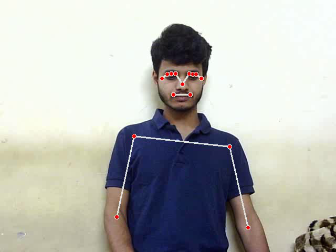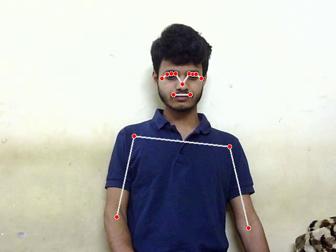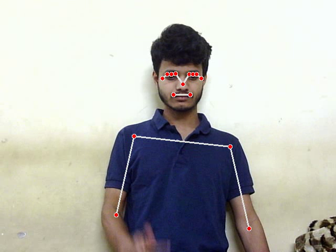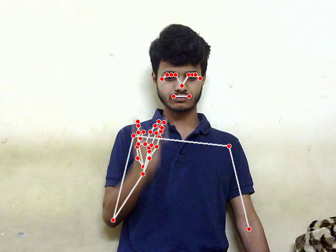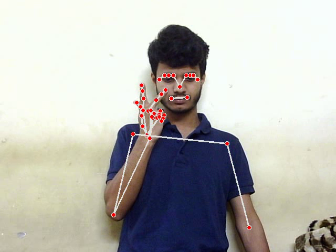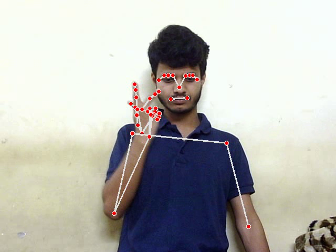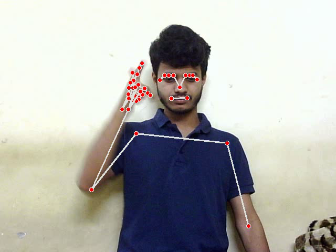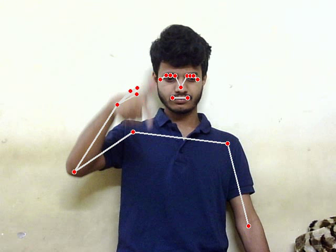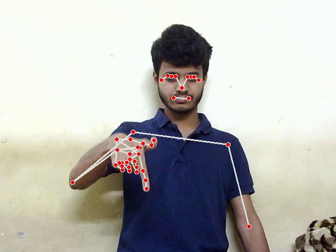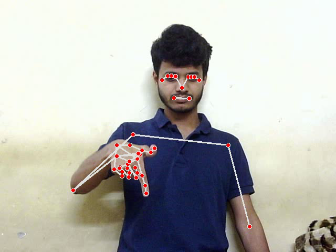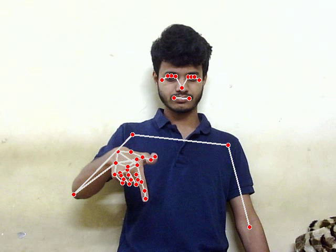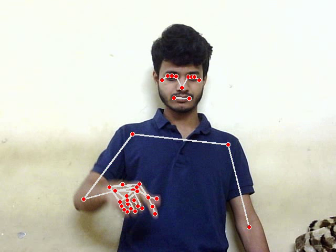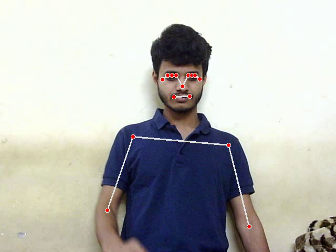see you later